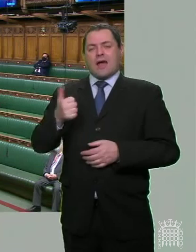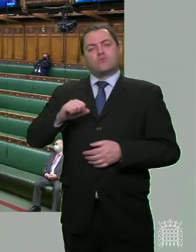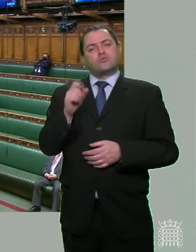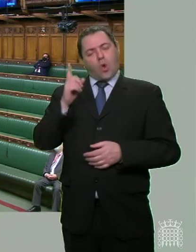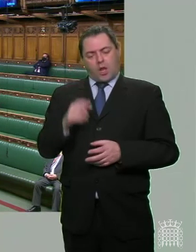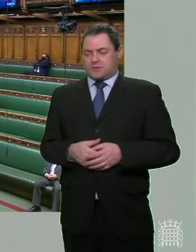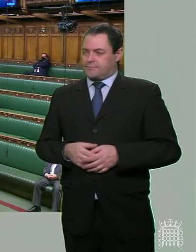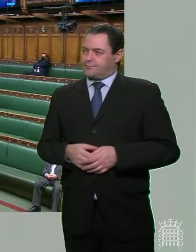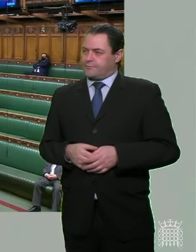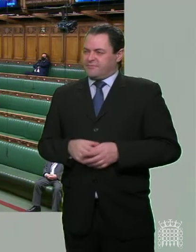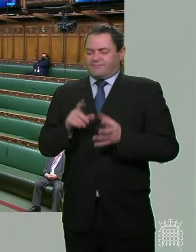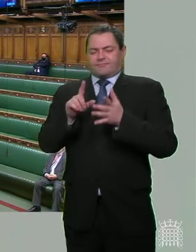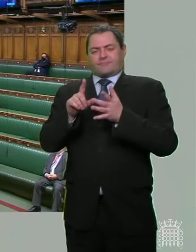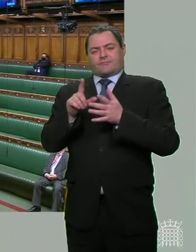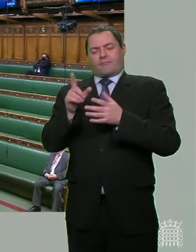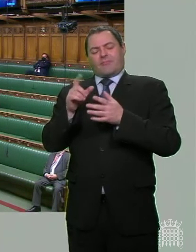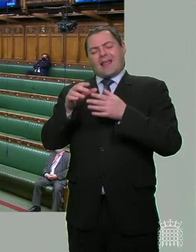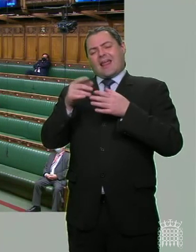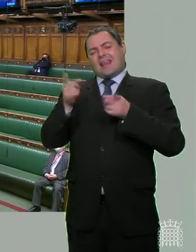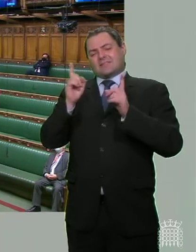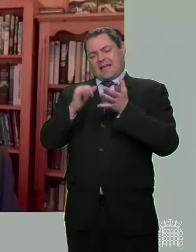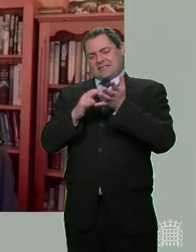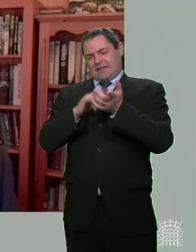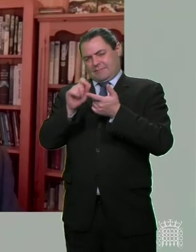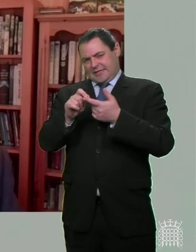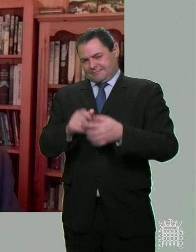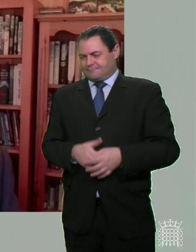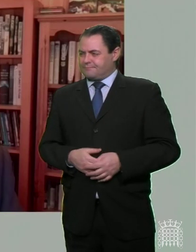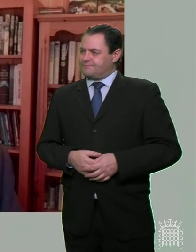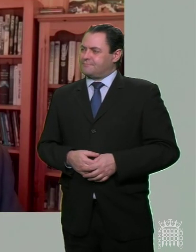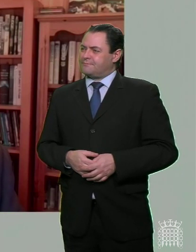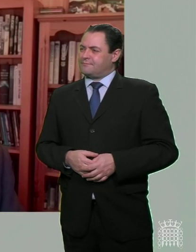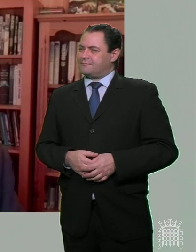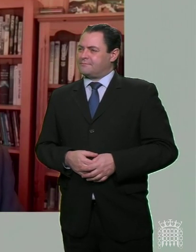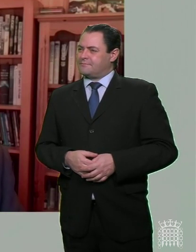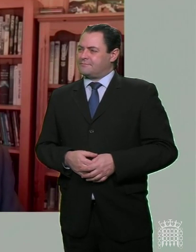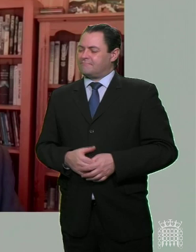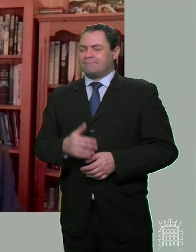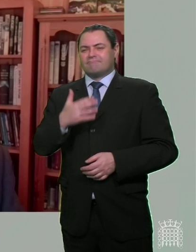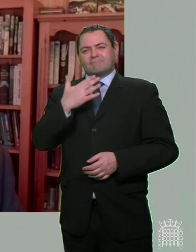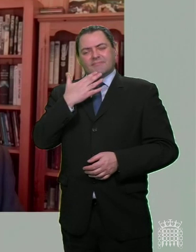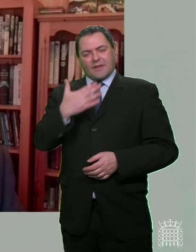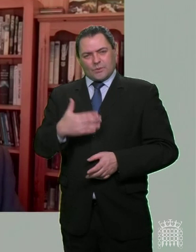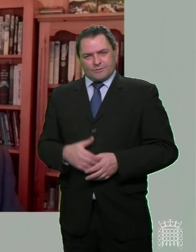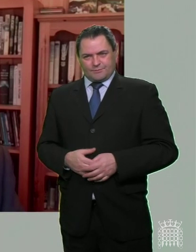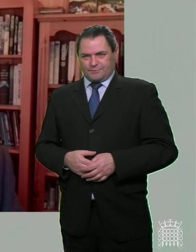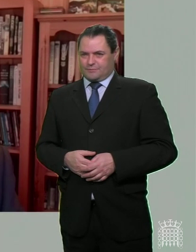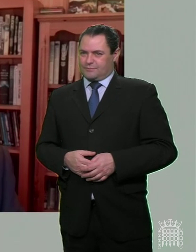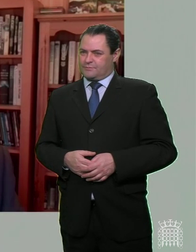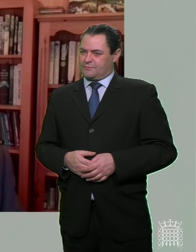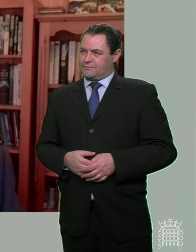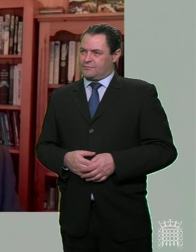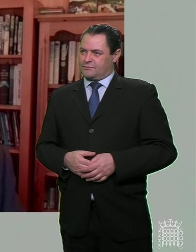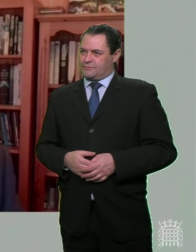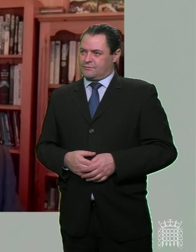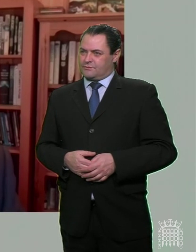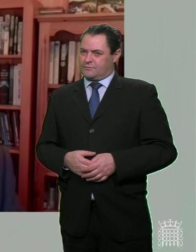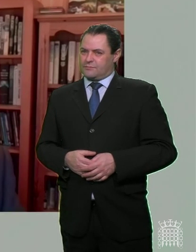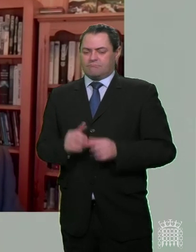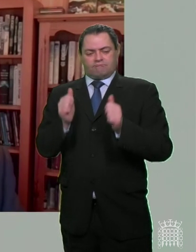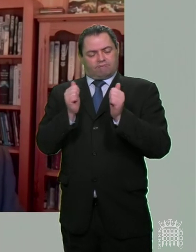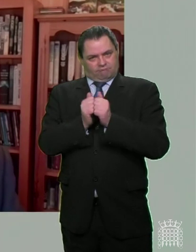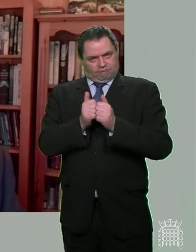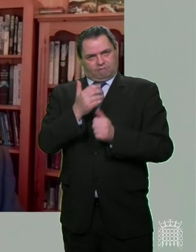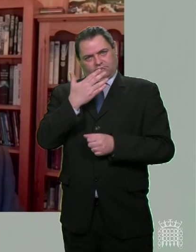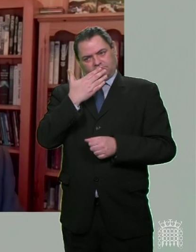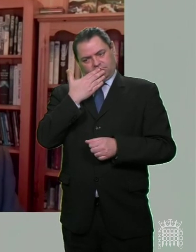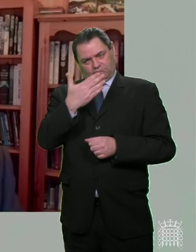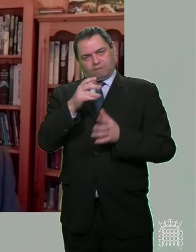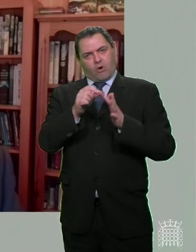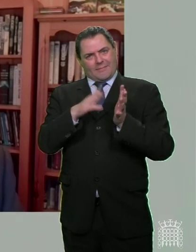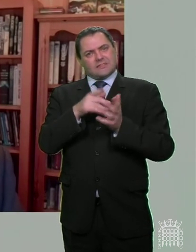May I associate myself with the Prime Minister’s remarks on the holocaust?